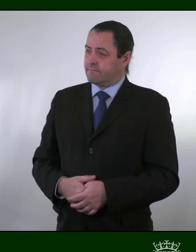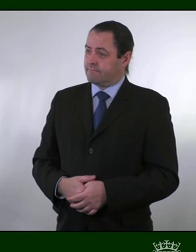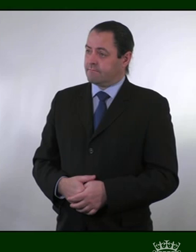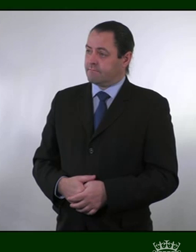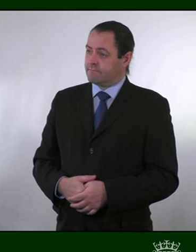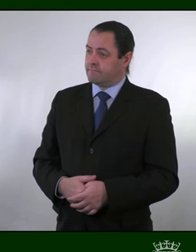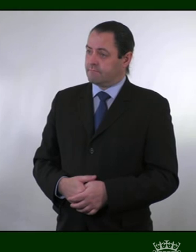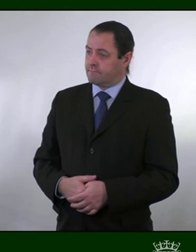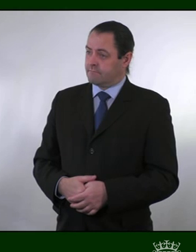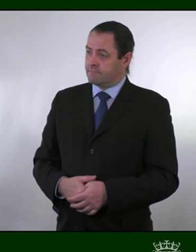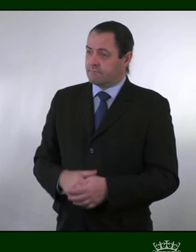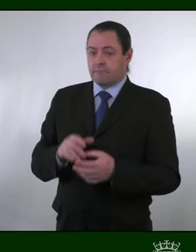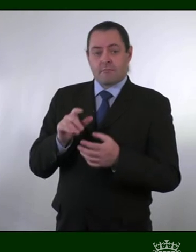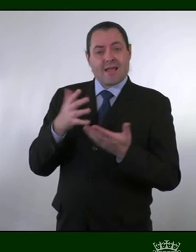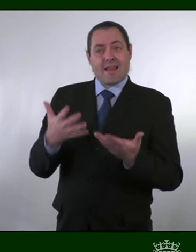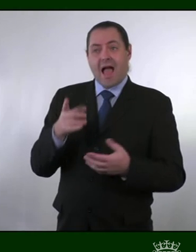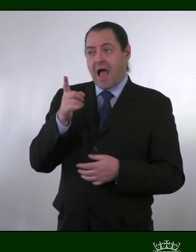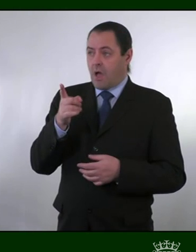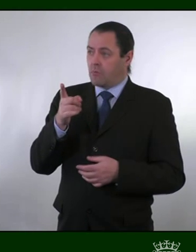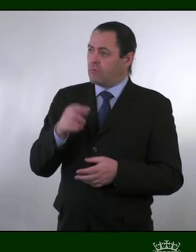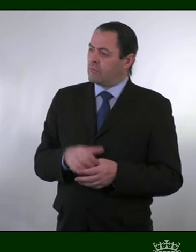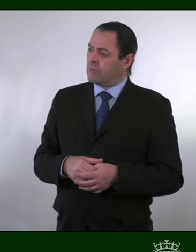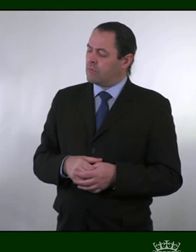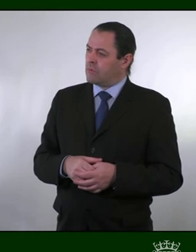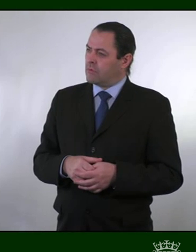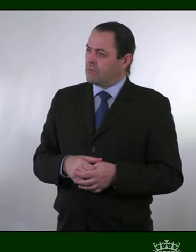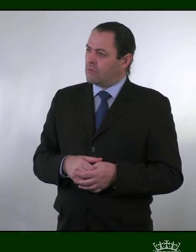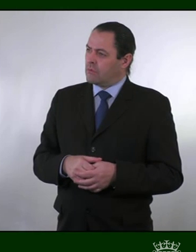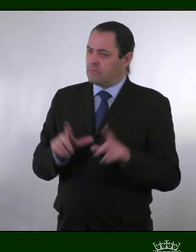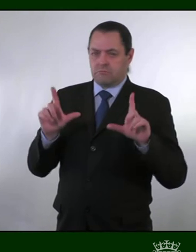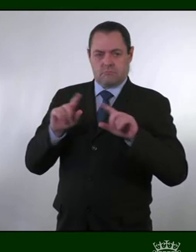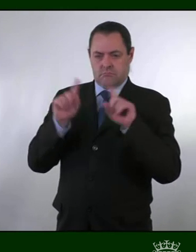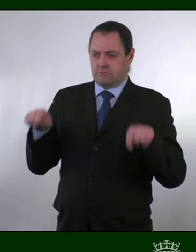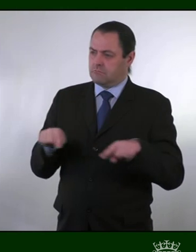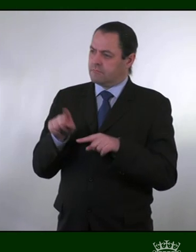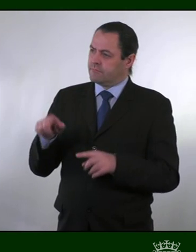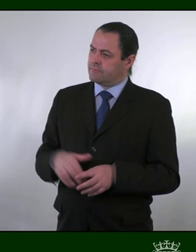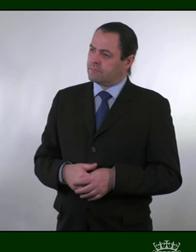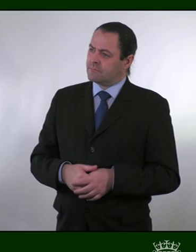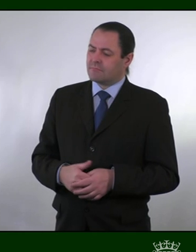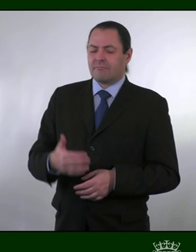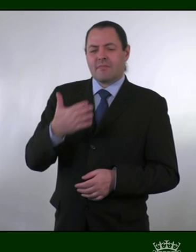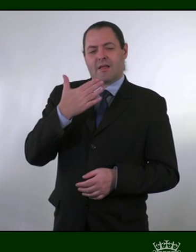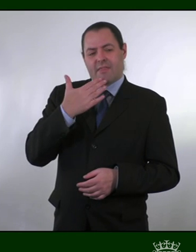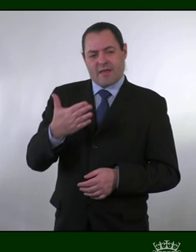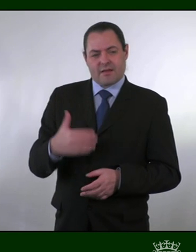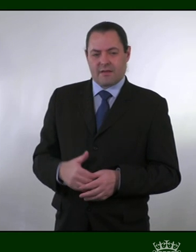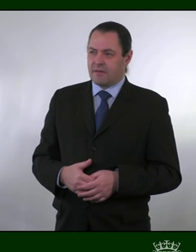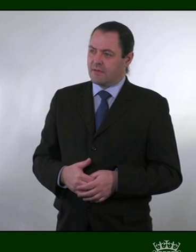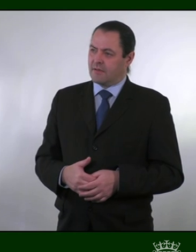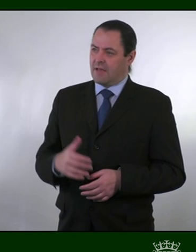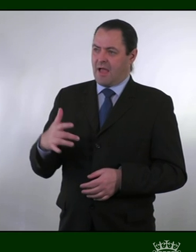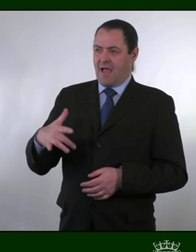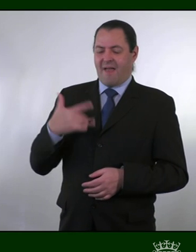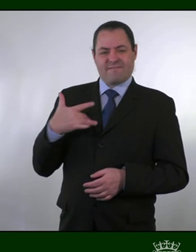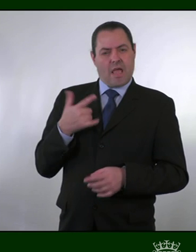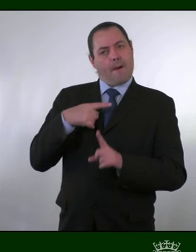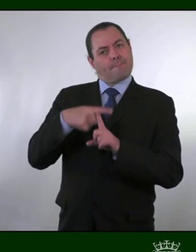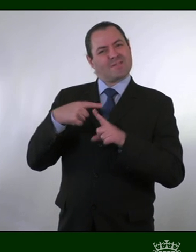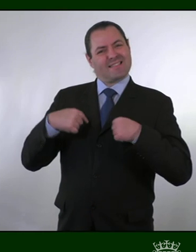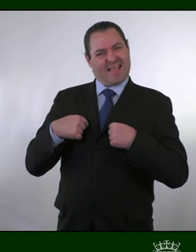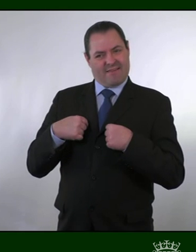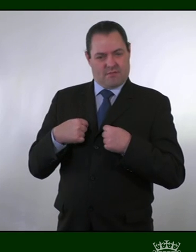I feel like a positive rose between two negative thorns today.